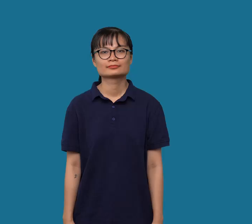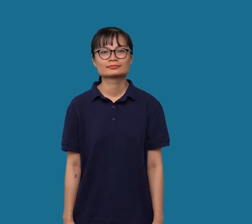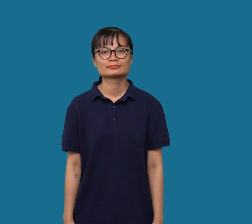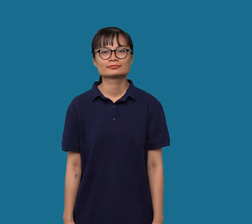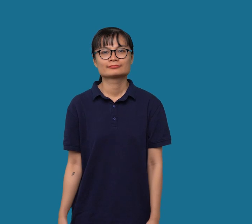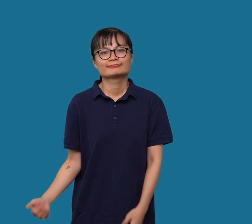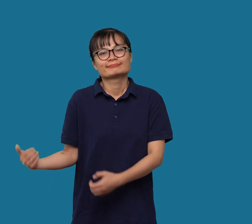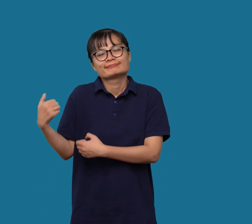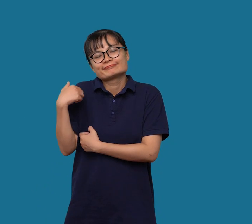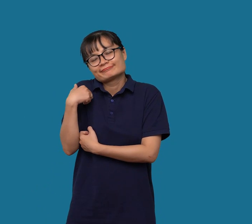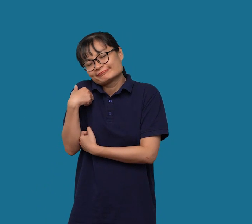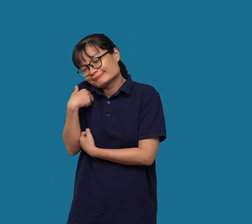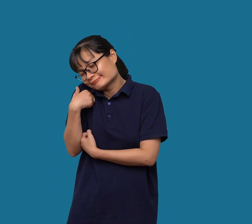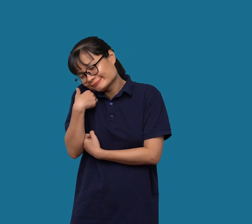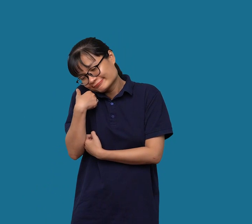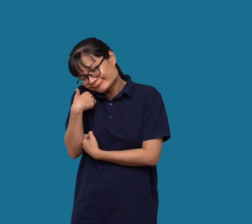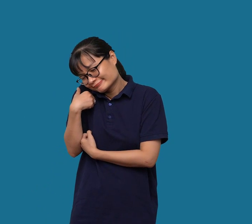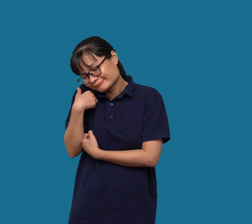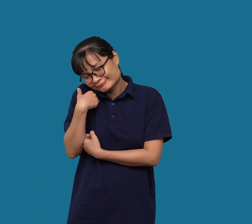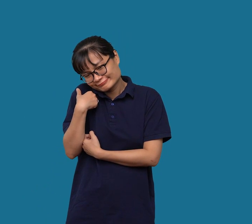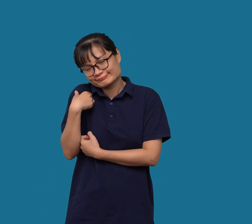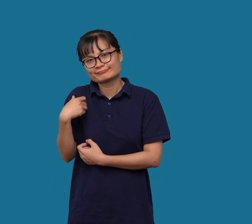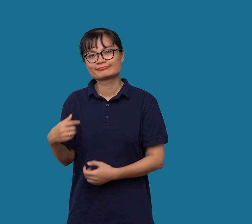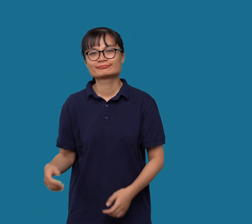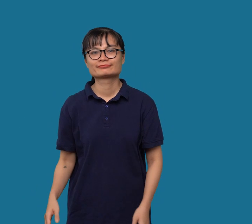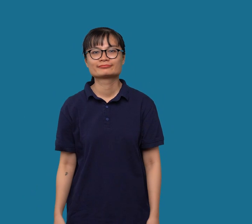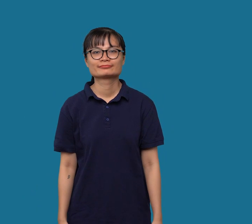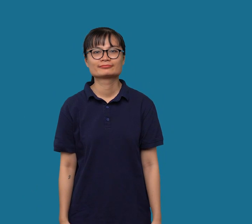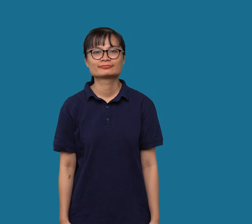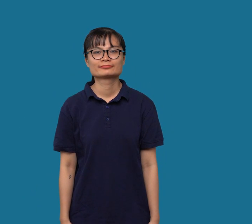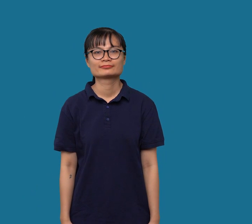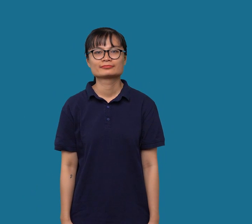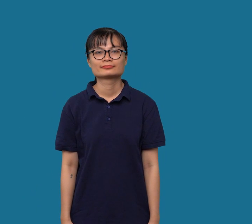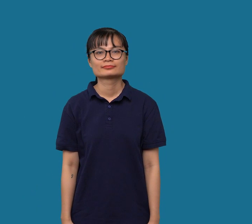khoác tay